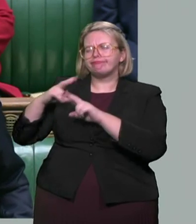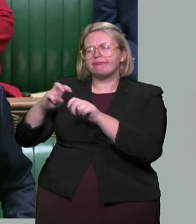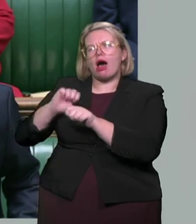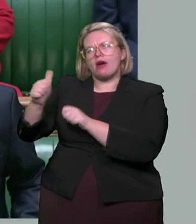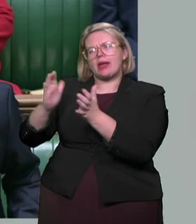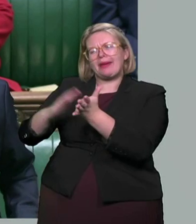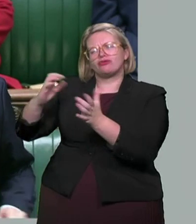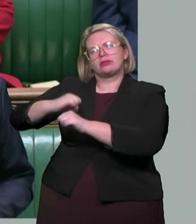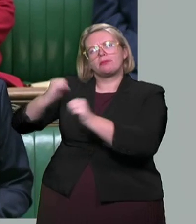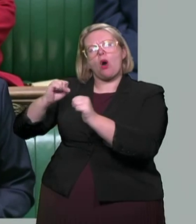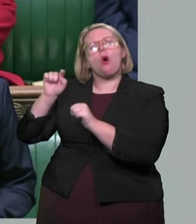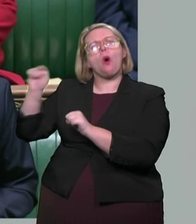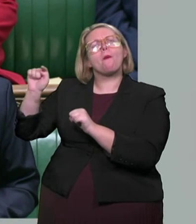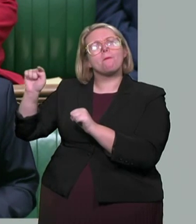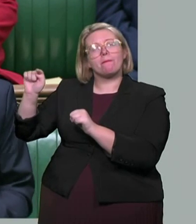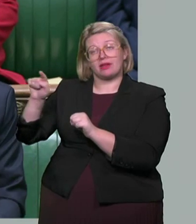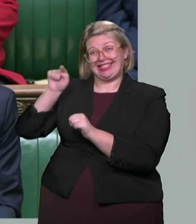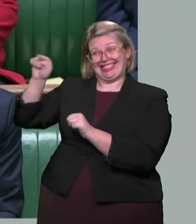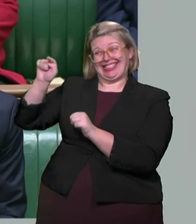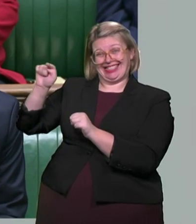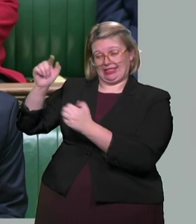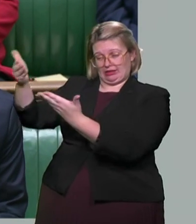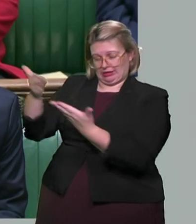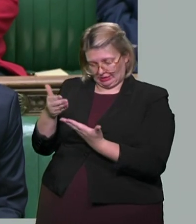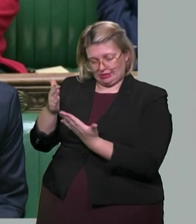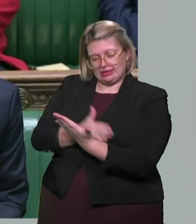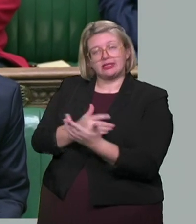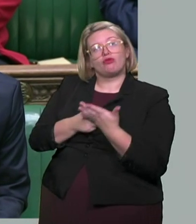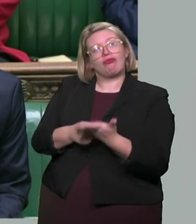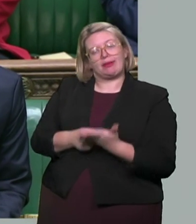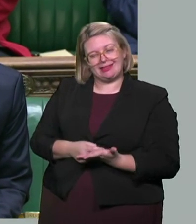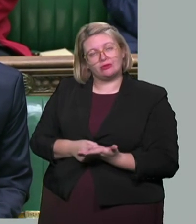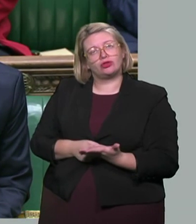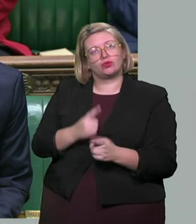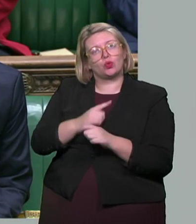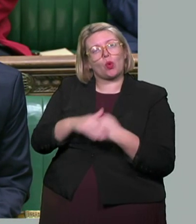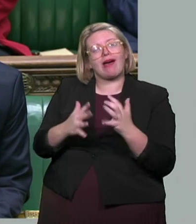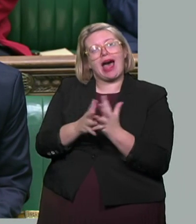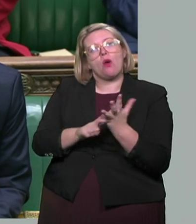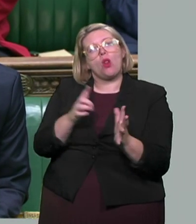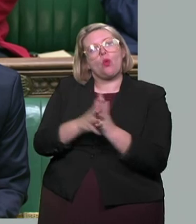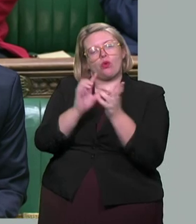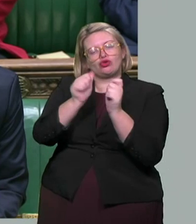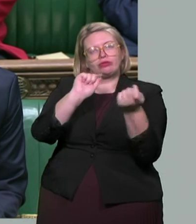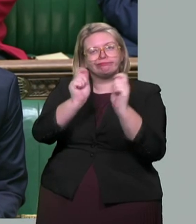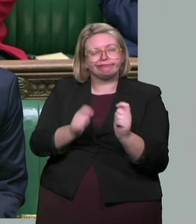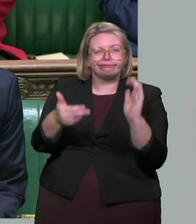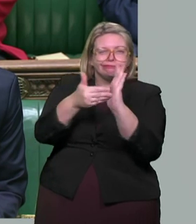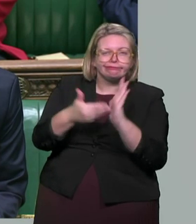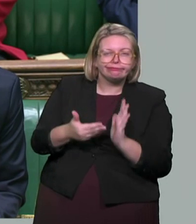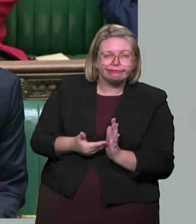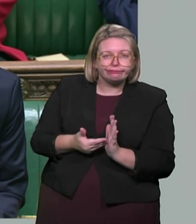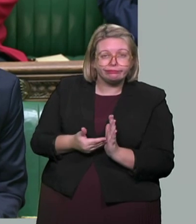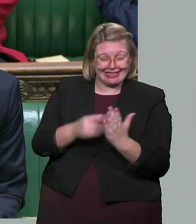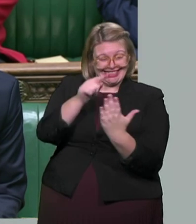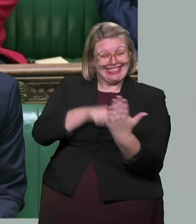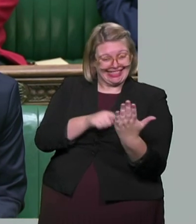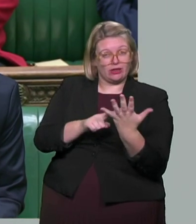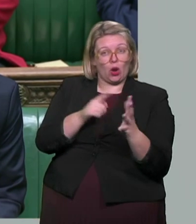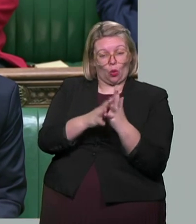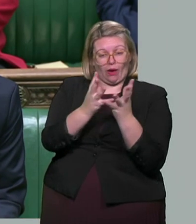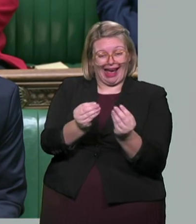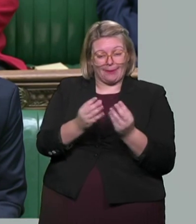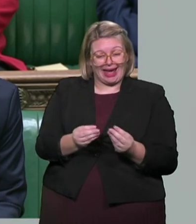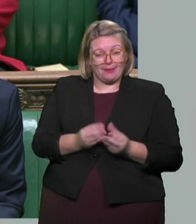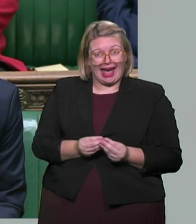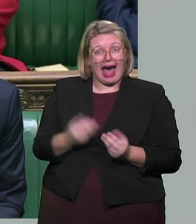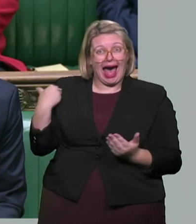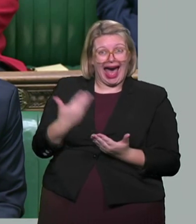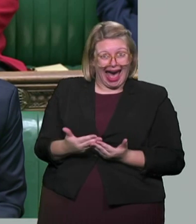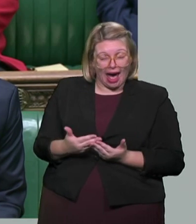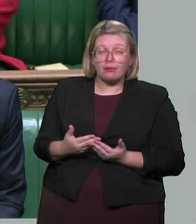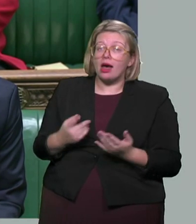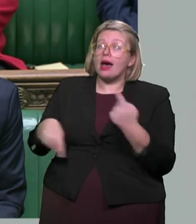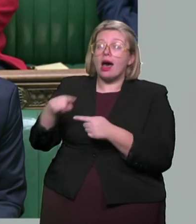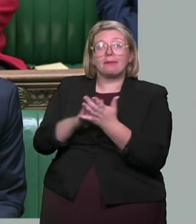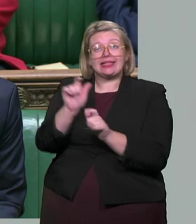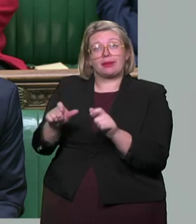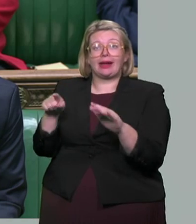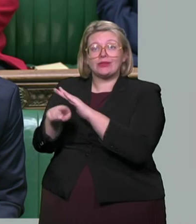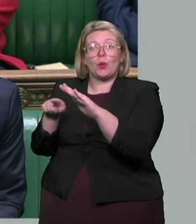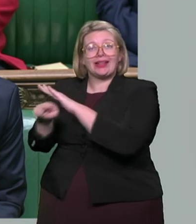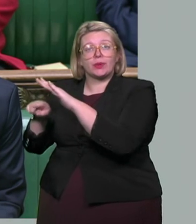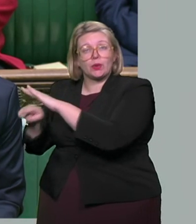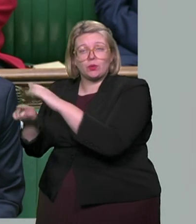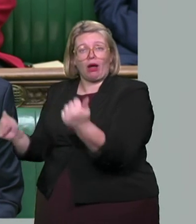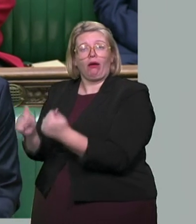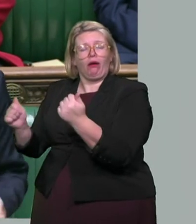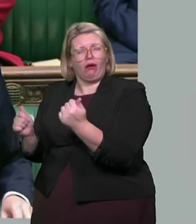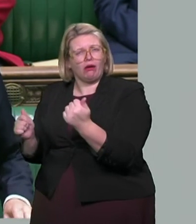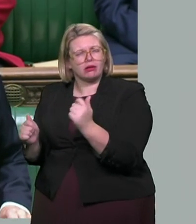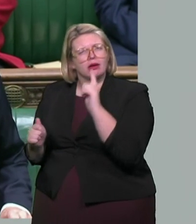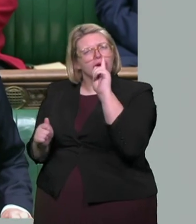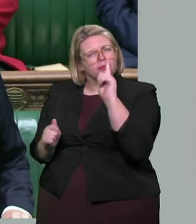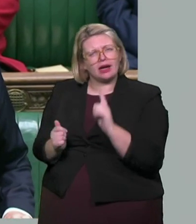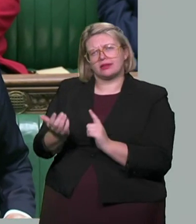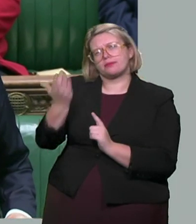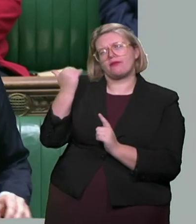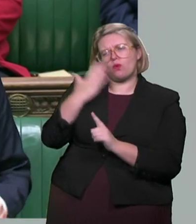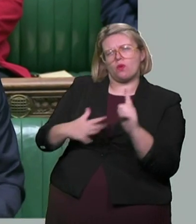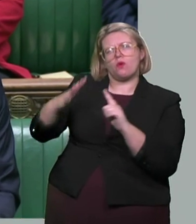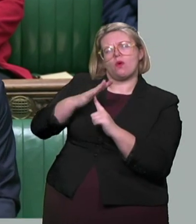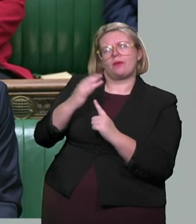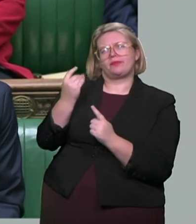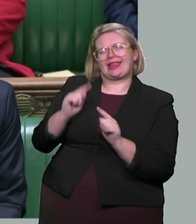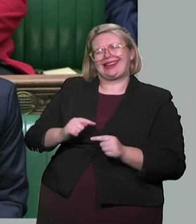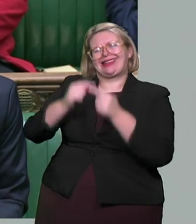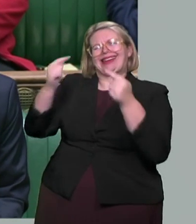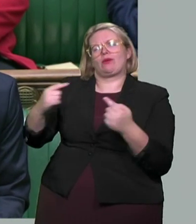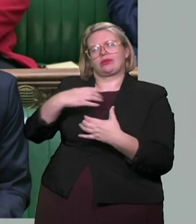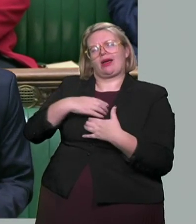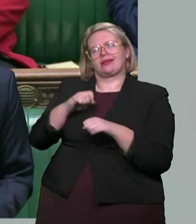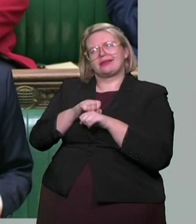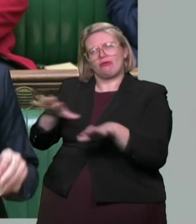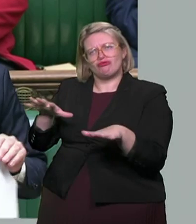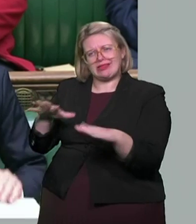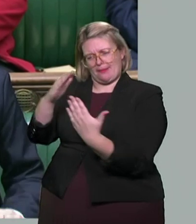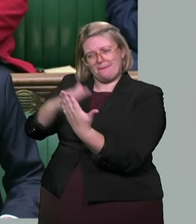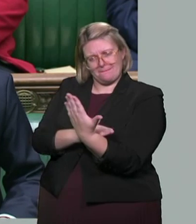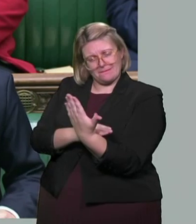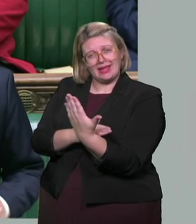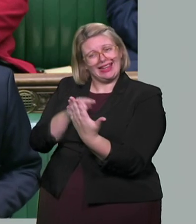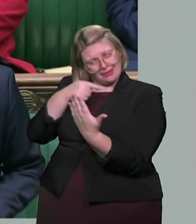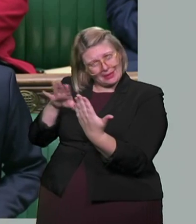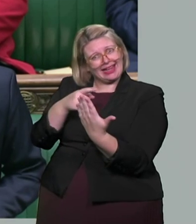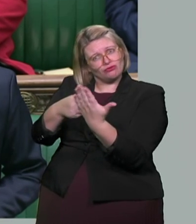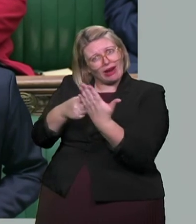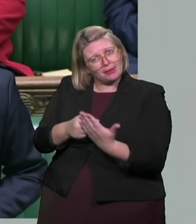Eight months ago, that commission made recommendations to plug gaps in existing legislation and strategy—gaps that extremists have been able to exploit and are continuing to exploit—yet Sir Mark Rowley, formerly head of our counter-terrorism policing, who led on those recommendations, said just this week: